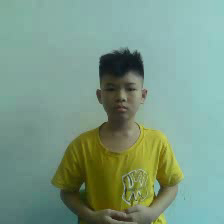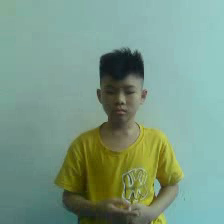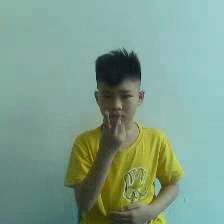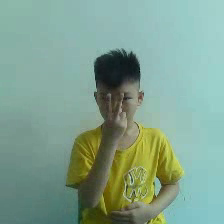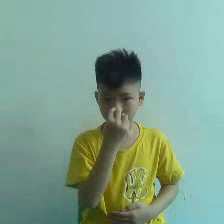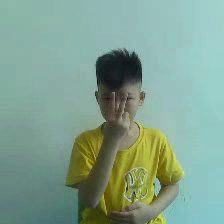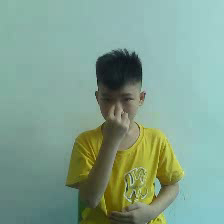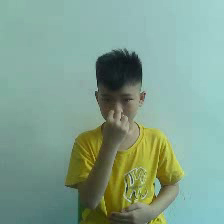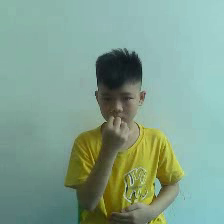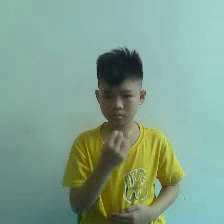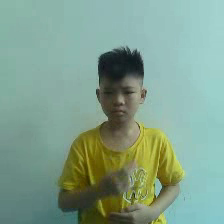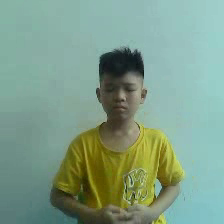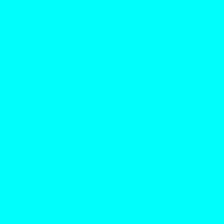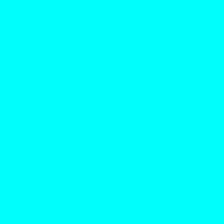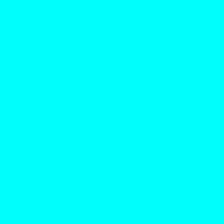Khóc